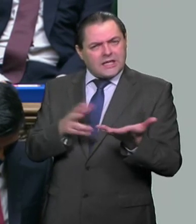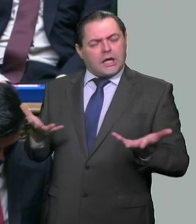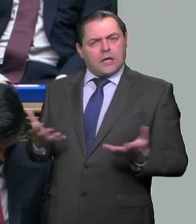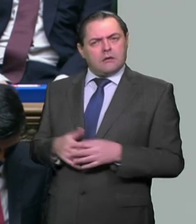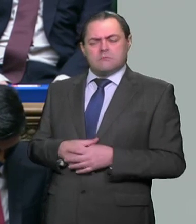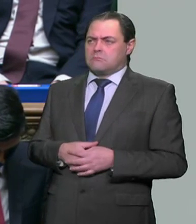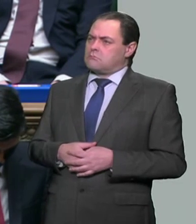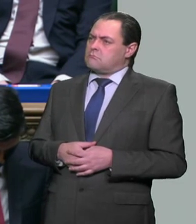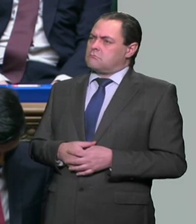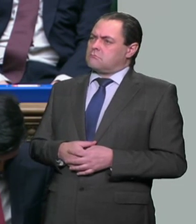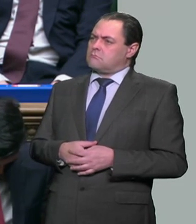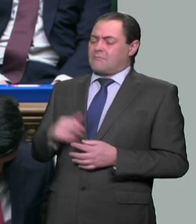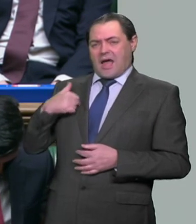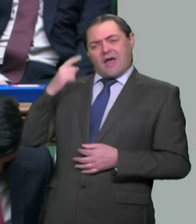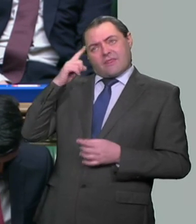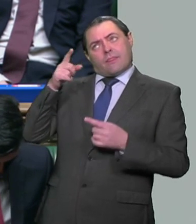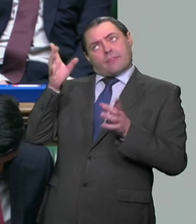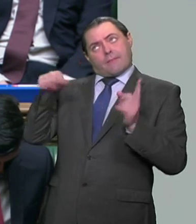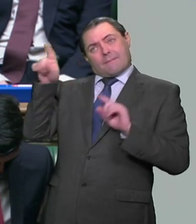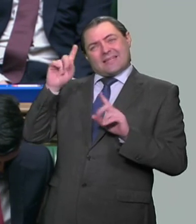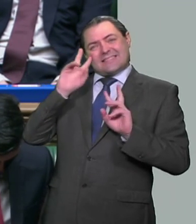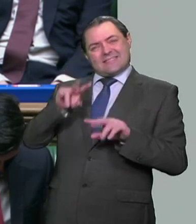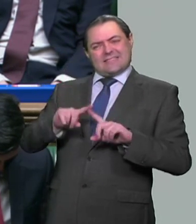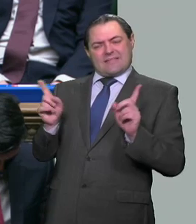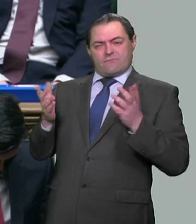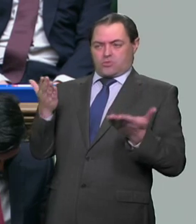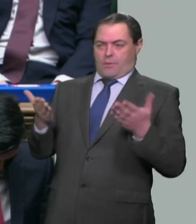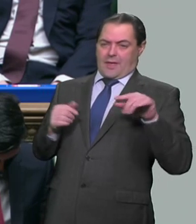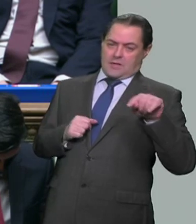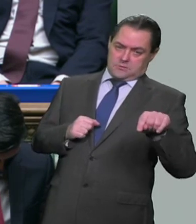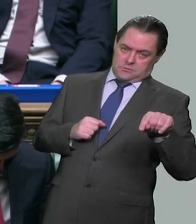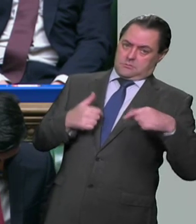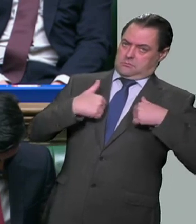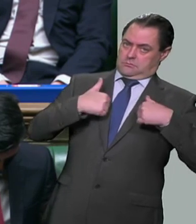We are taking— I think they can see the difference.